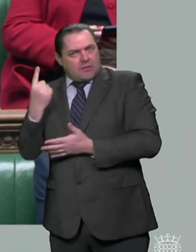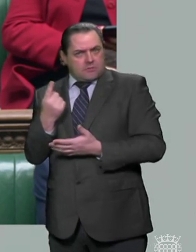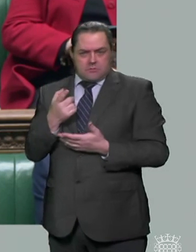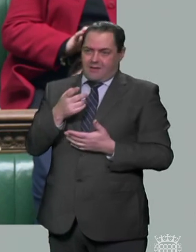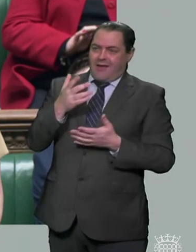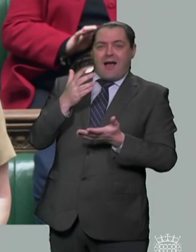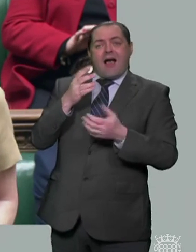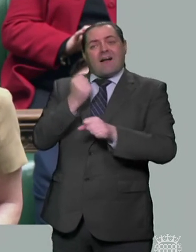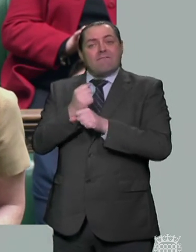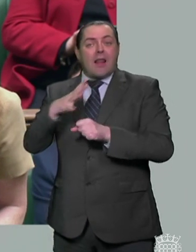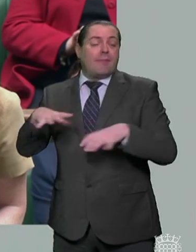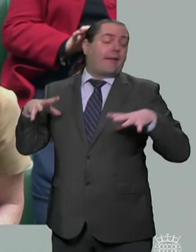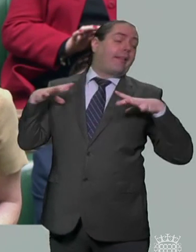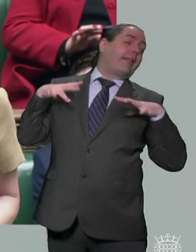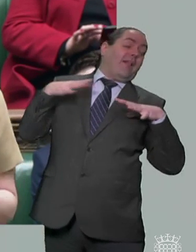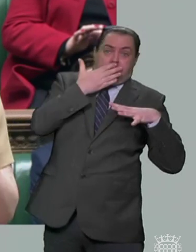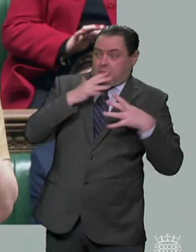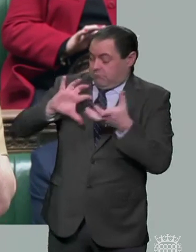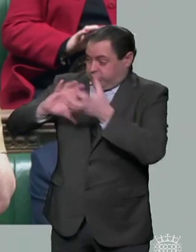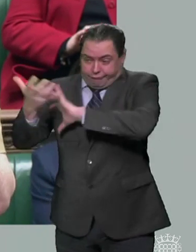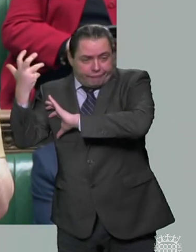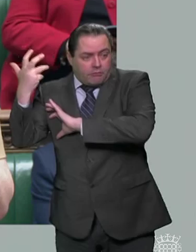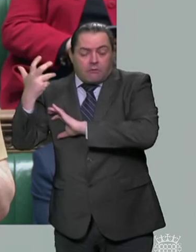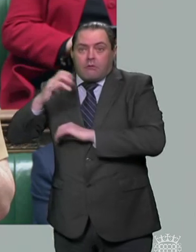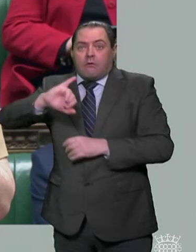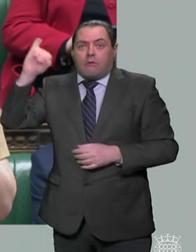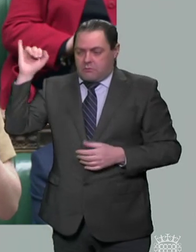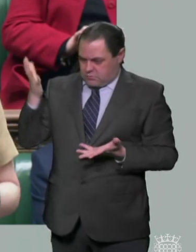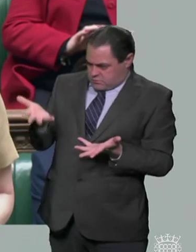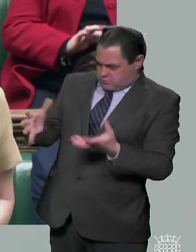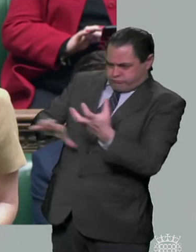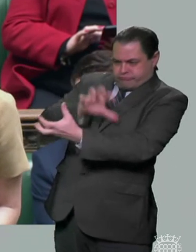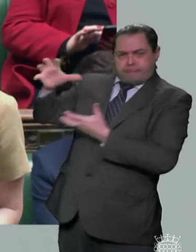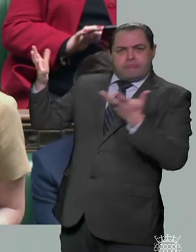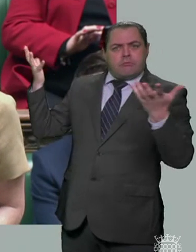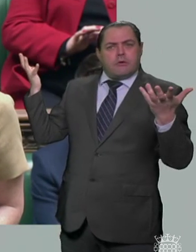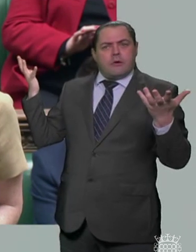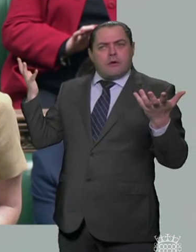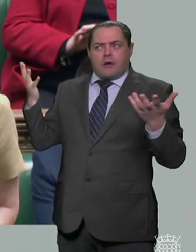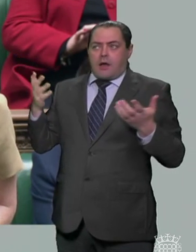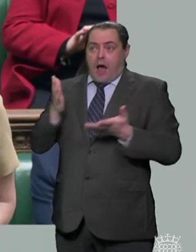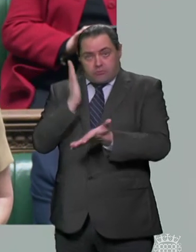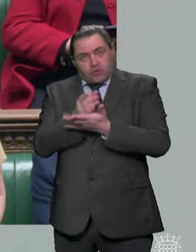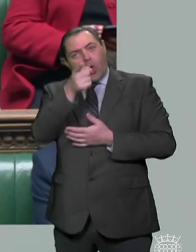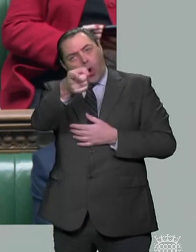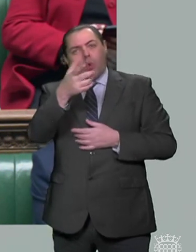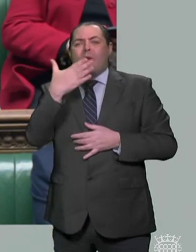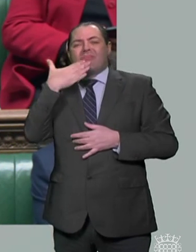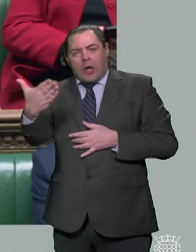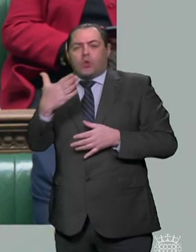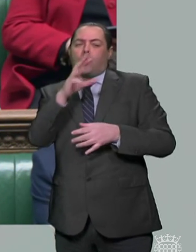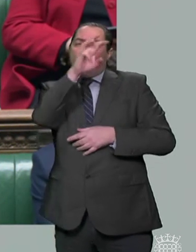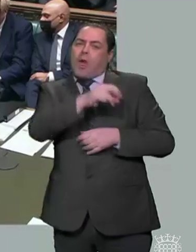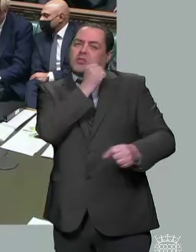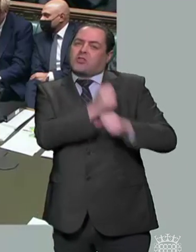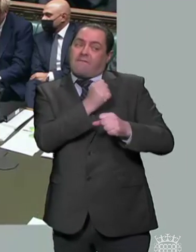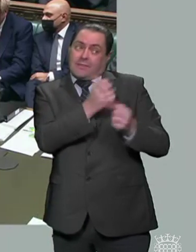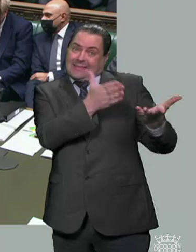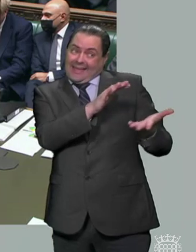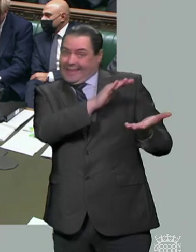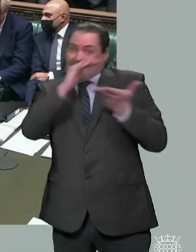I am sure the Prime Minister will join me in thanking the Welsh Labour Government for sharing 4 million tests with England.